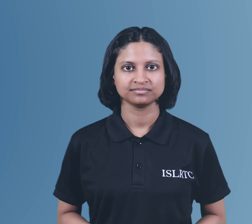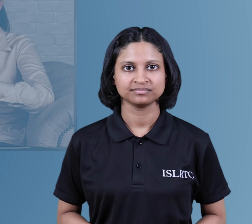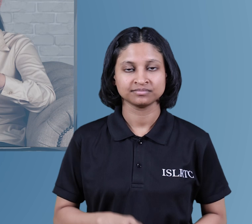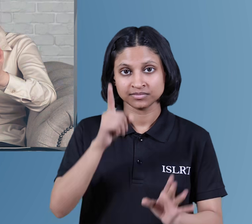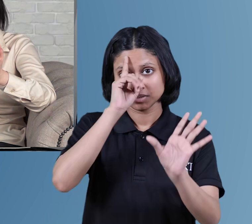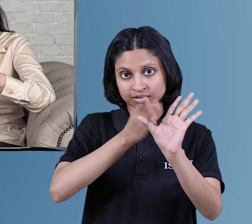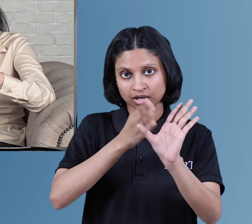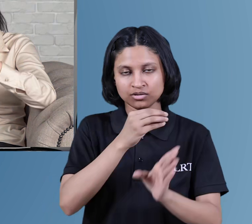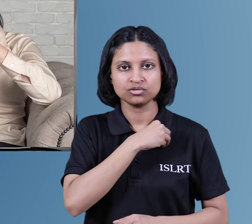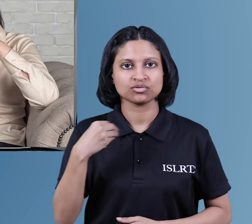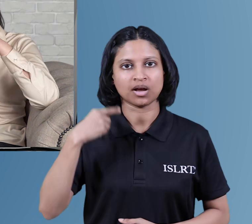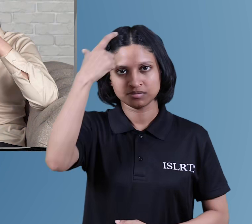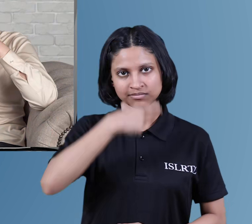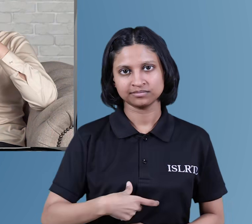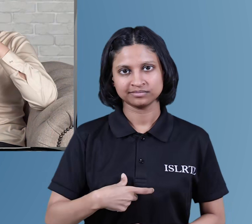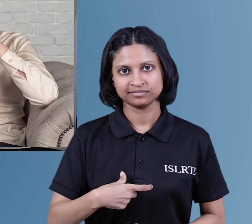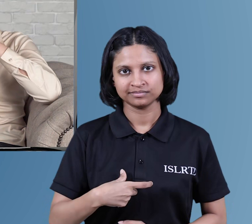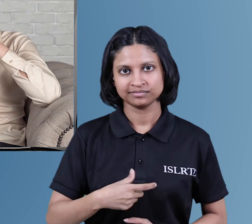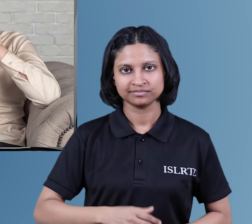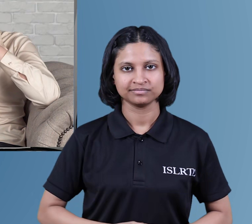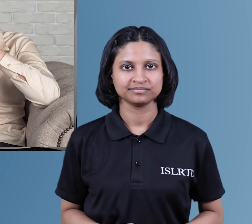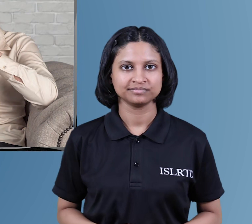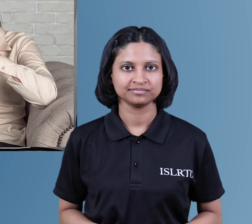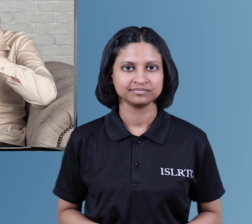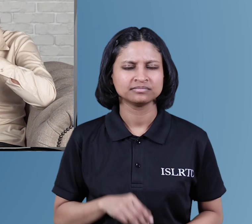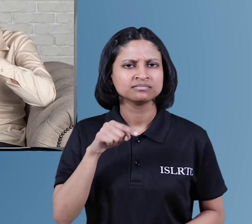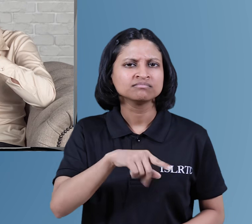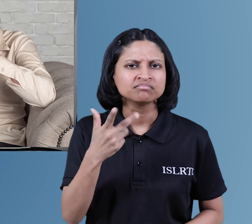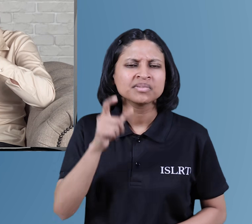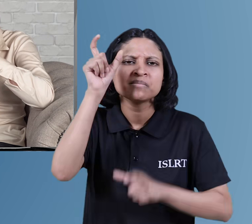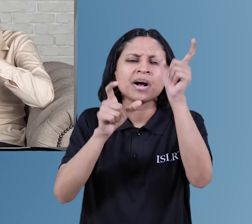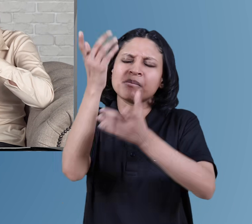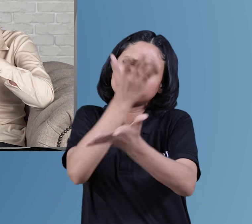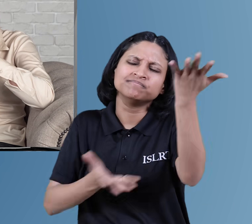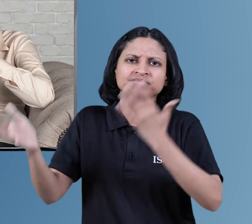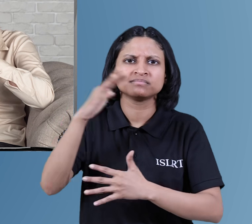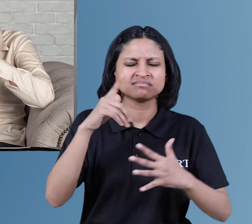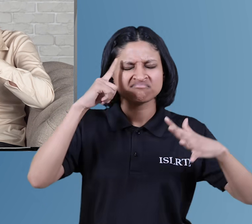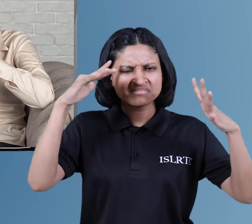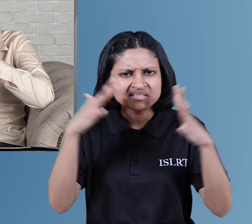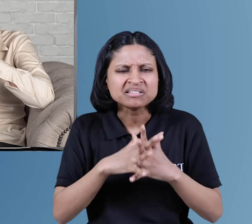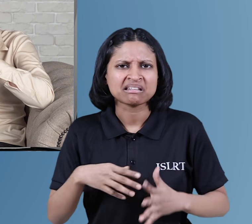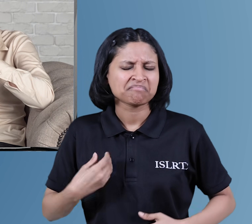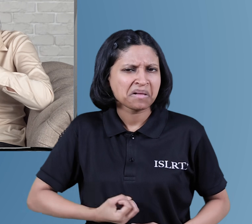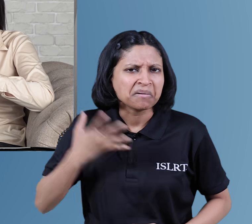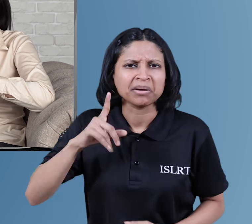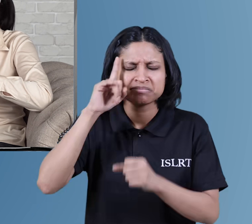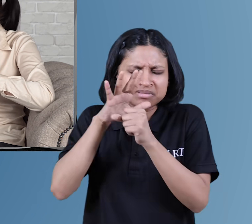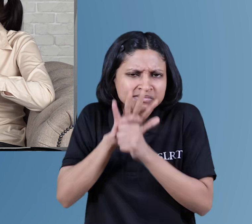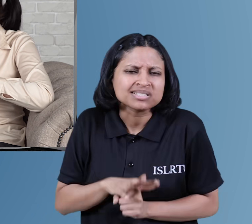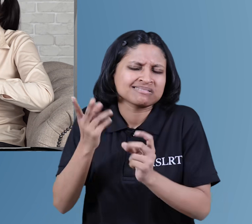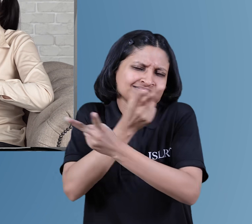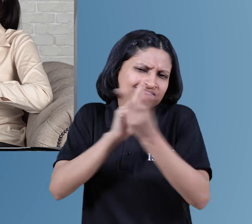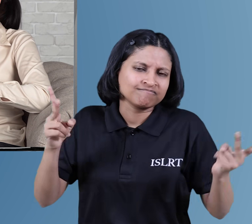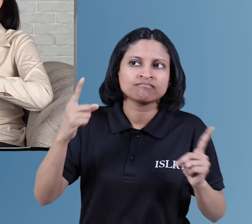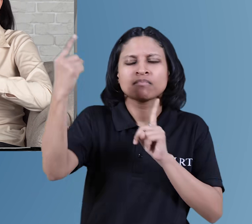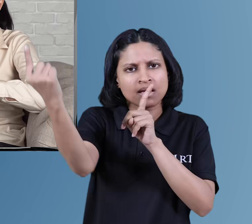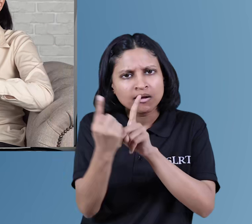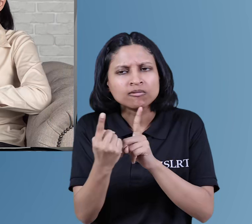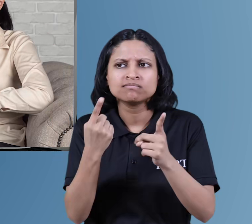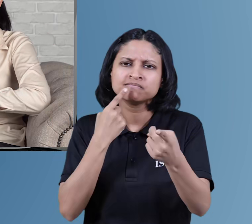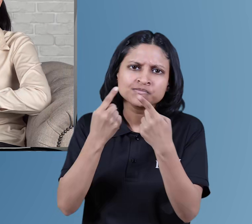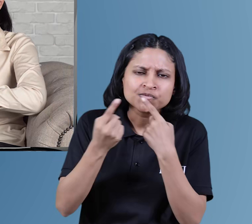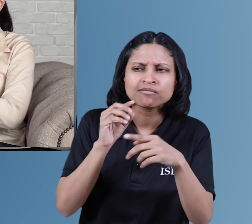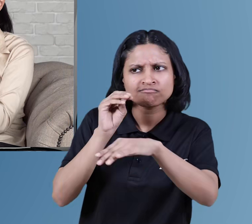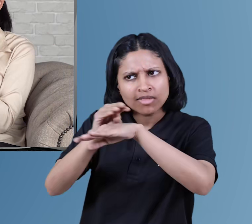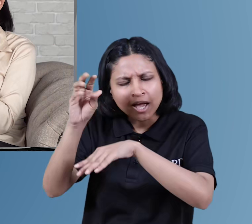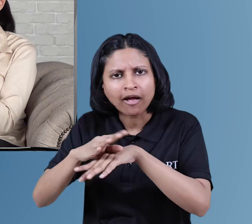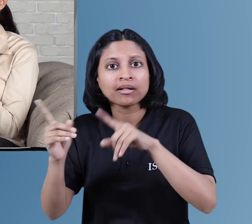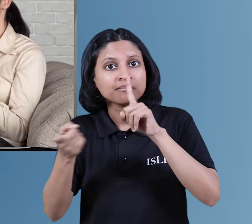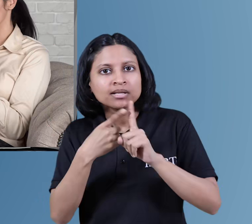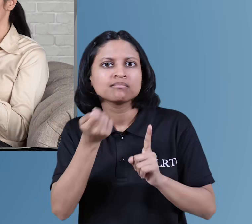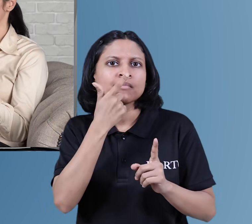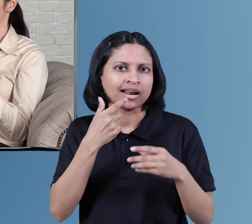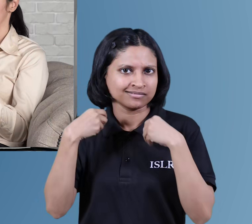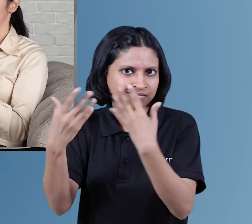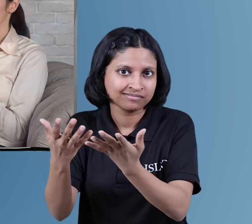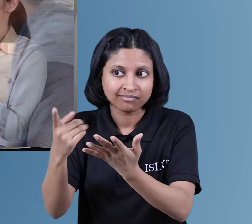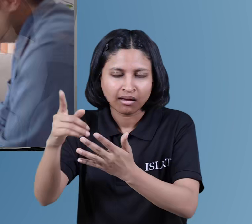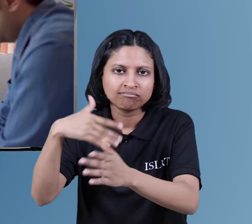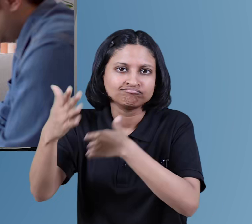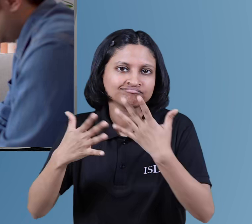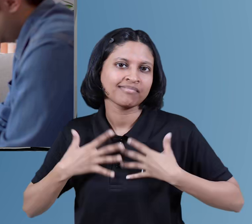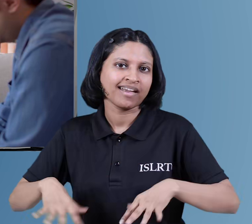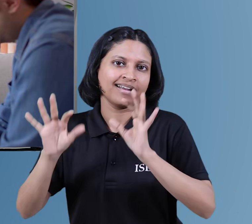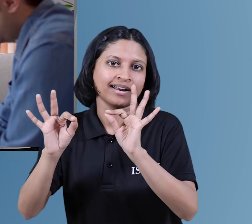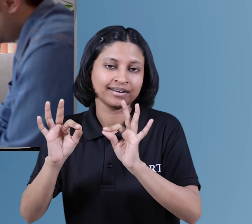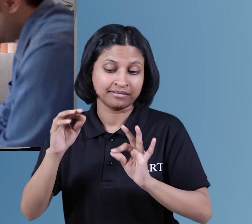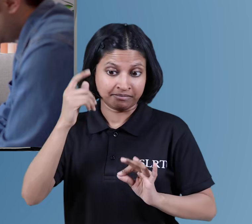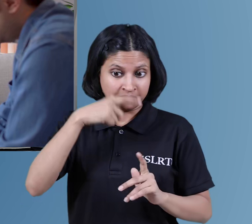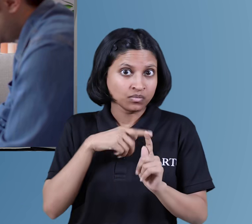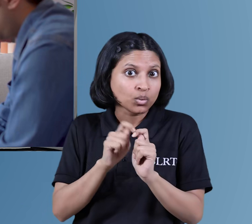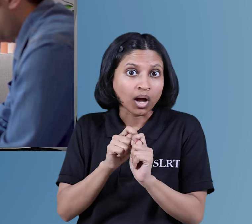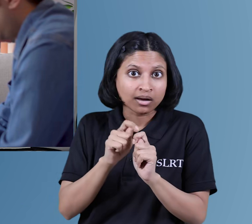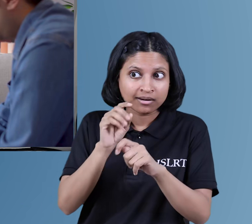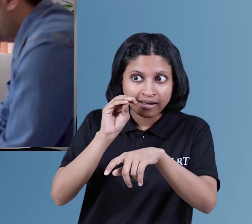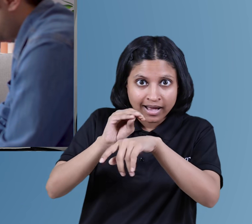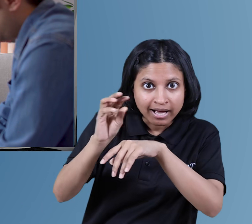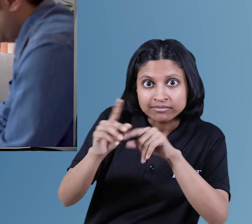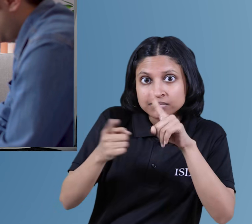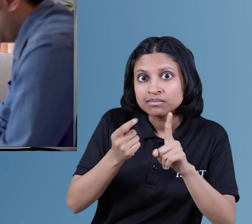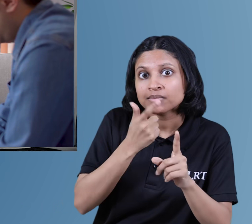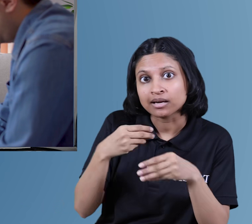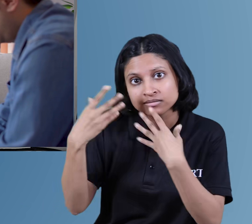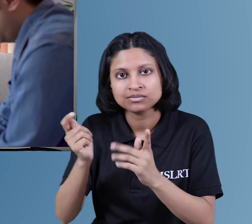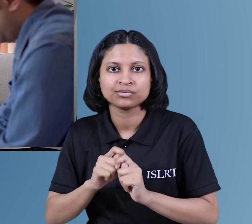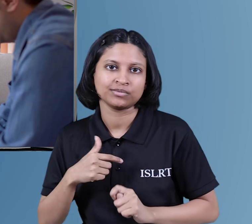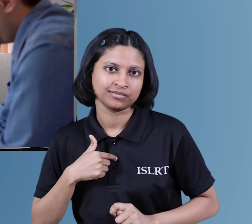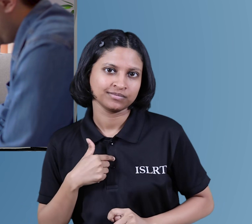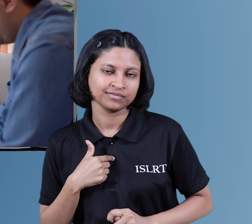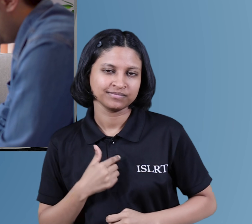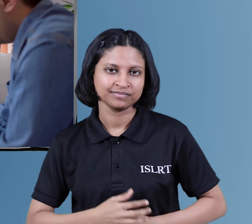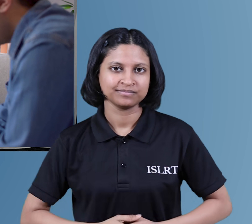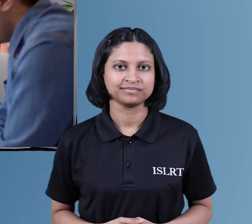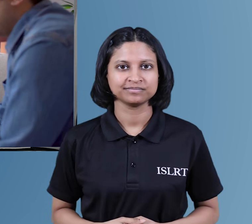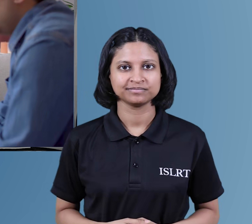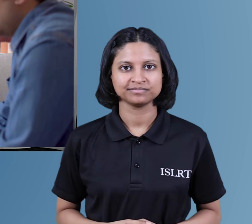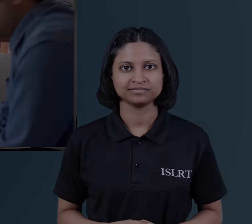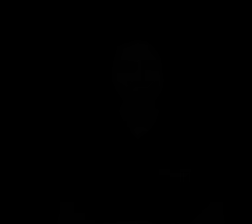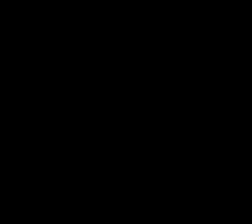Psychiatrist A psychiatrist is a medical doctor who specializes in treating mental health problems and emotional issues. They are qualified to prescribe medicine, provide therapy, and support patients in improving their mental health.